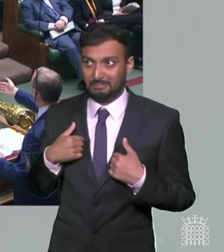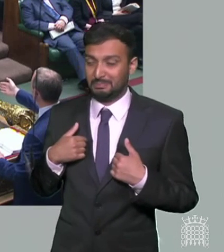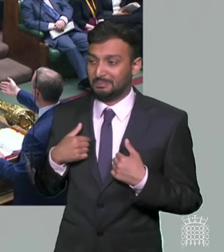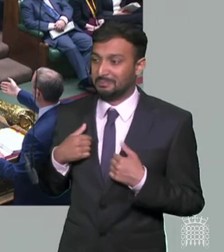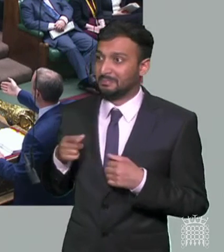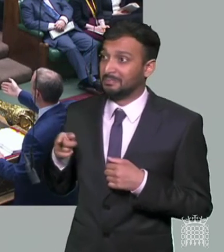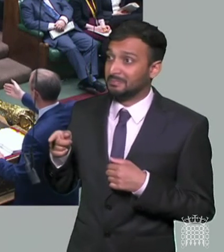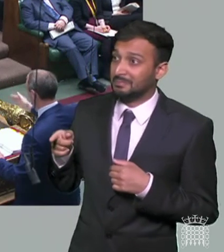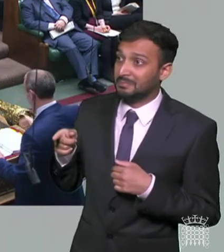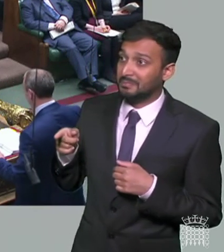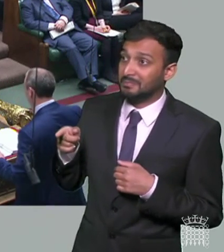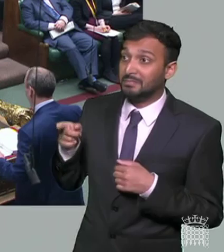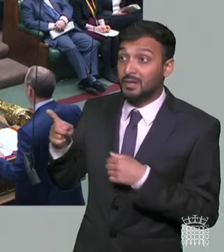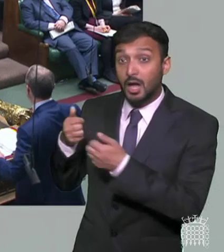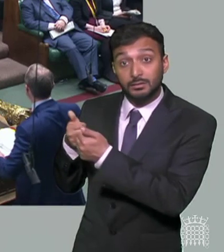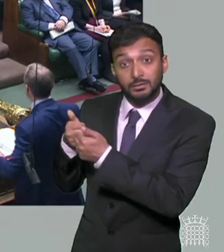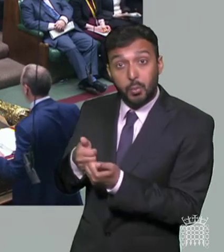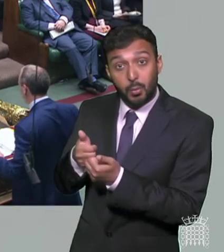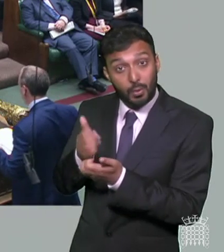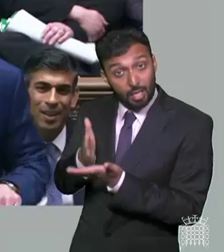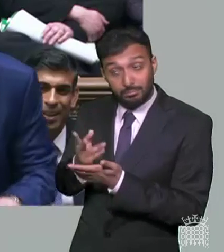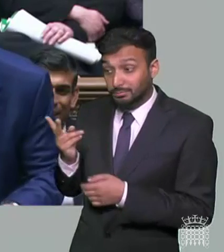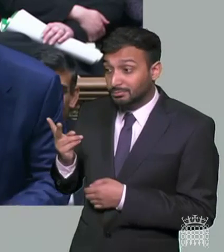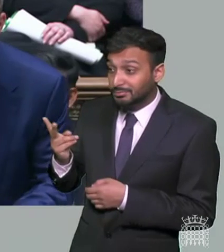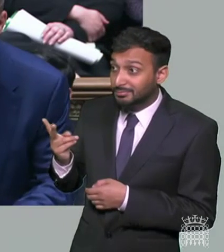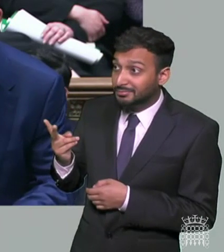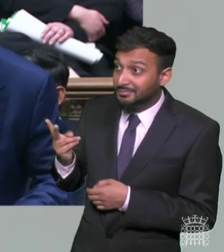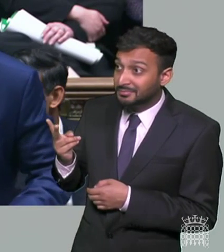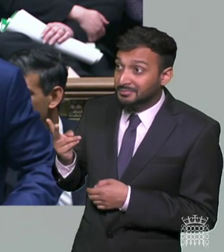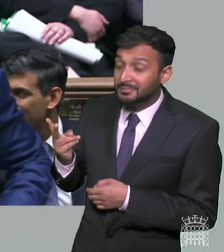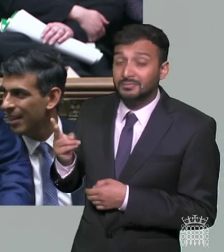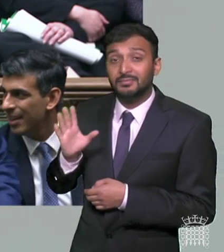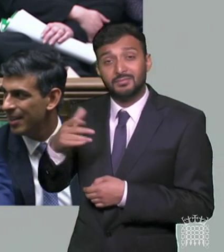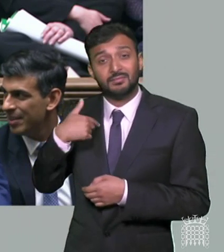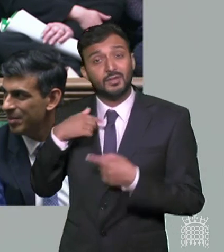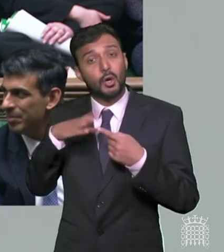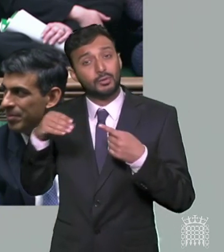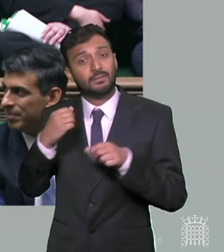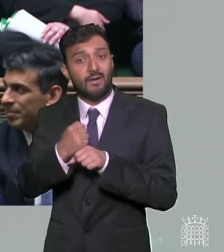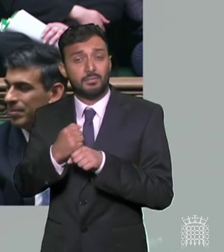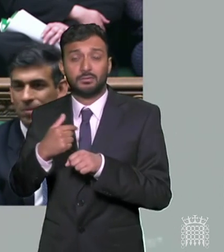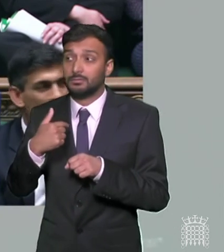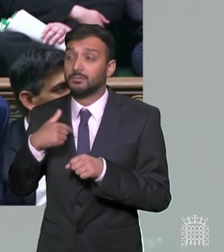She has the support of the honourable Member for Edinburgh South . I will tell her what we are doing: we are putting in place the policies to grow our economy, to help—